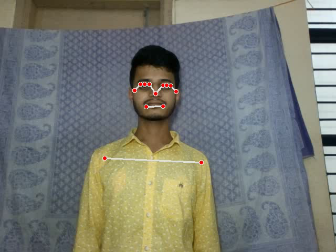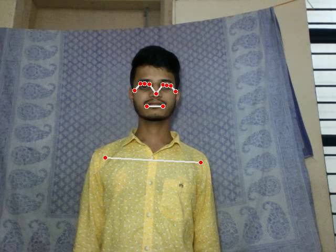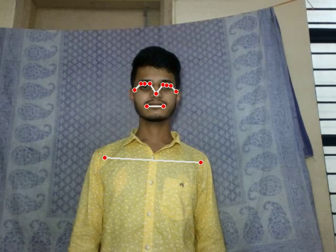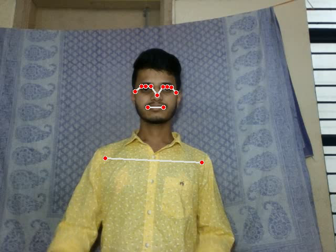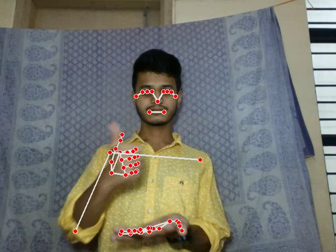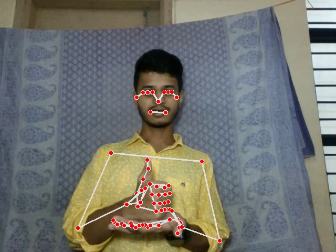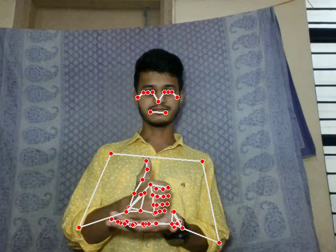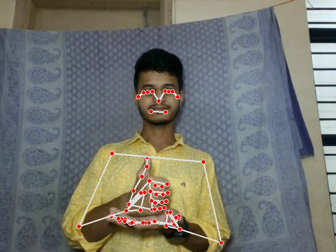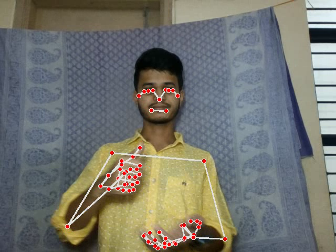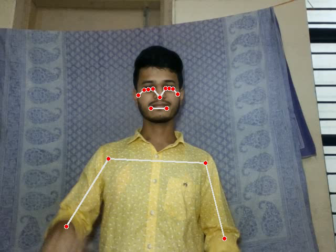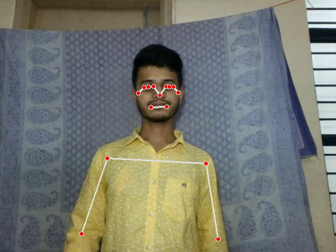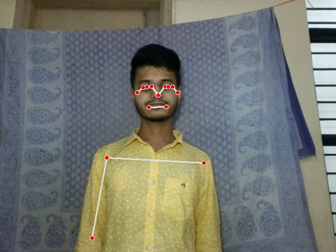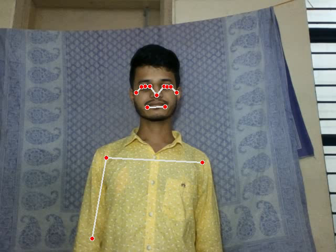help